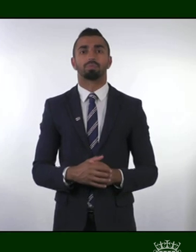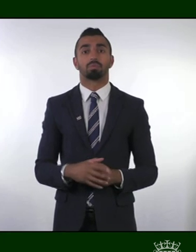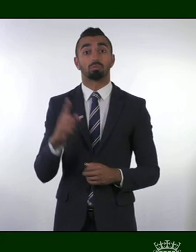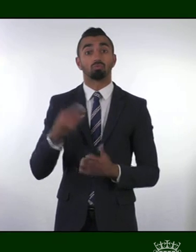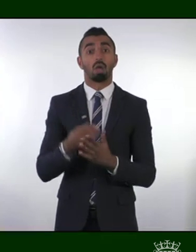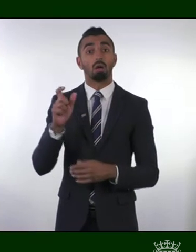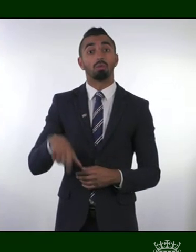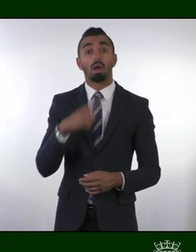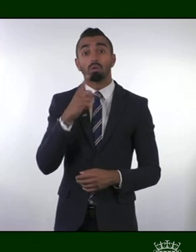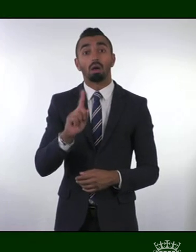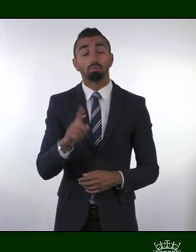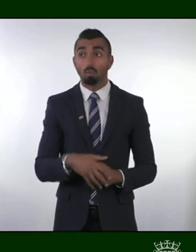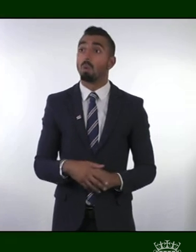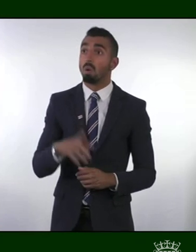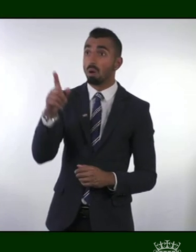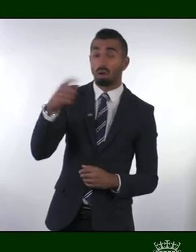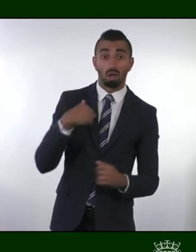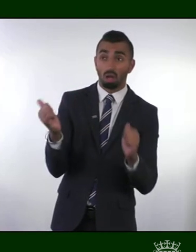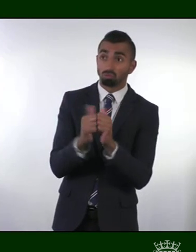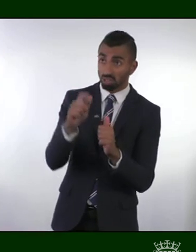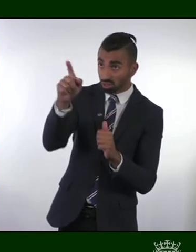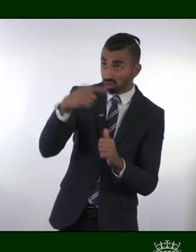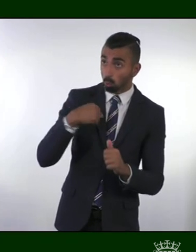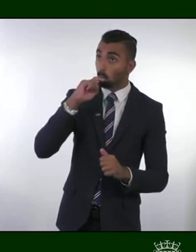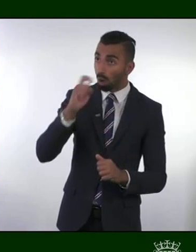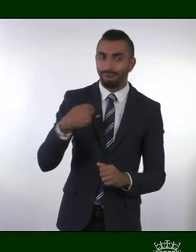I will pick it up with him as well.